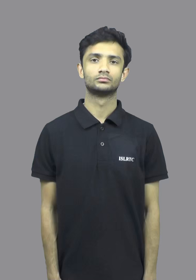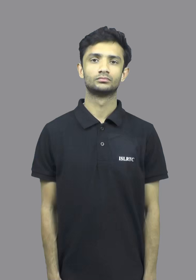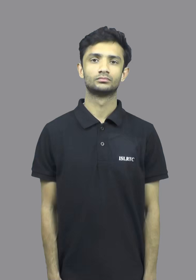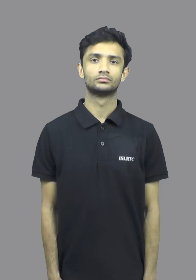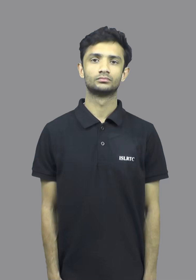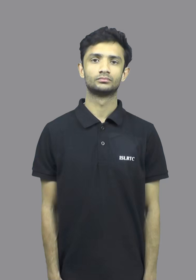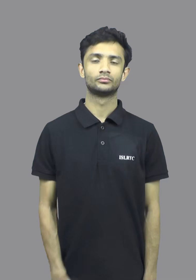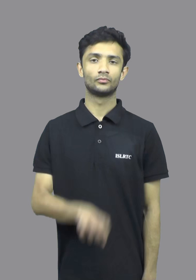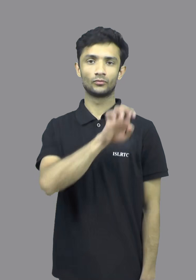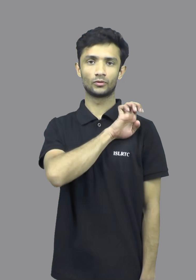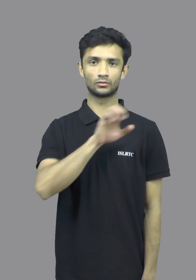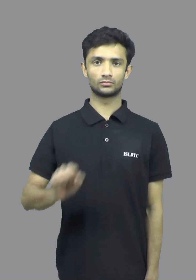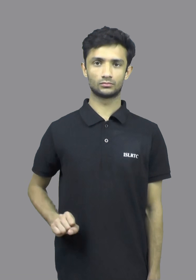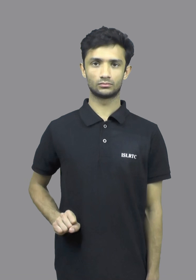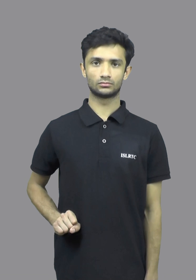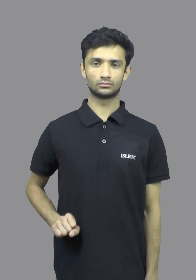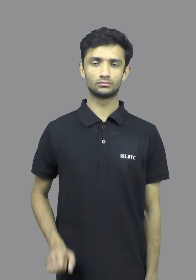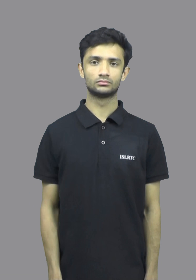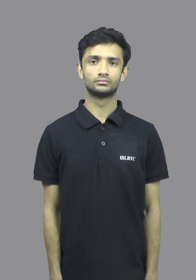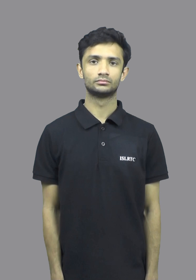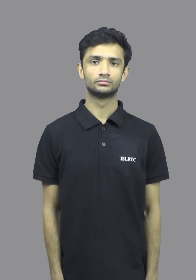El Salvador